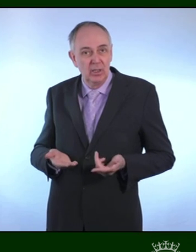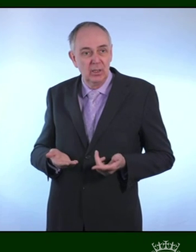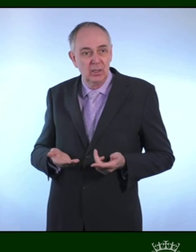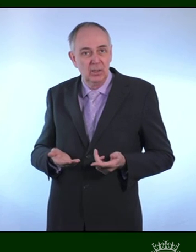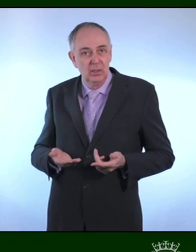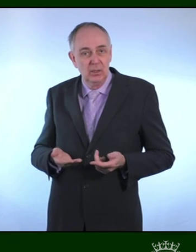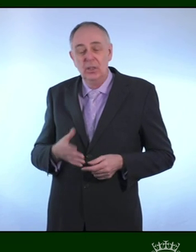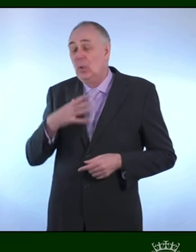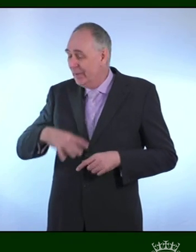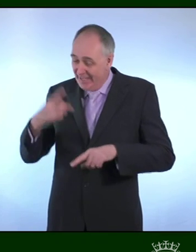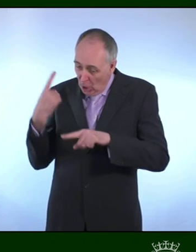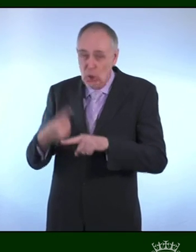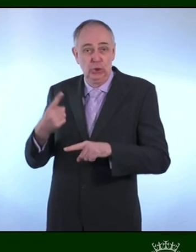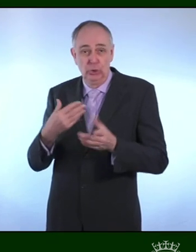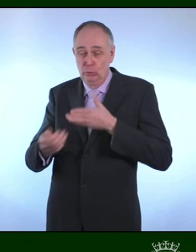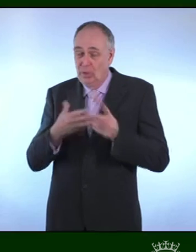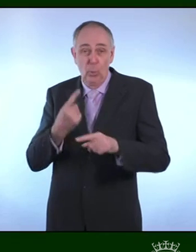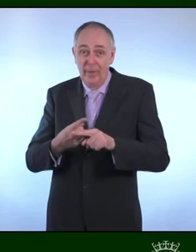We do need very urgent action on this.